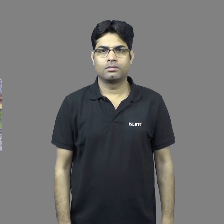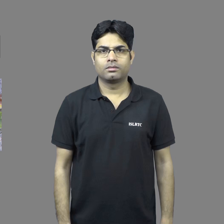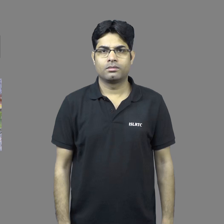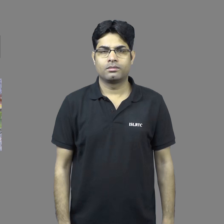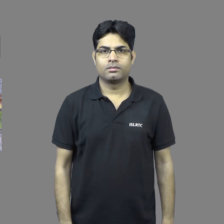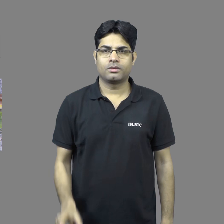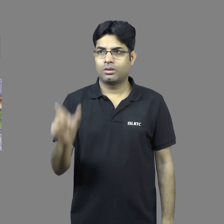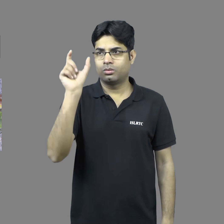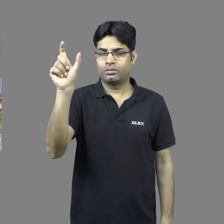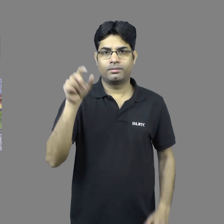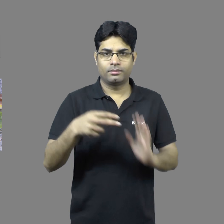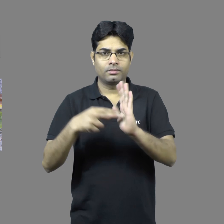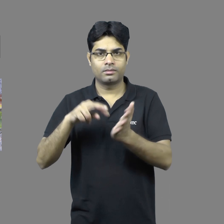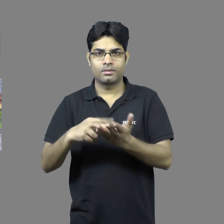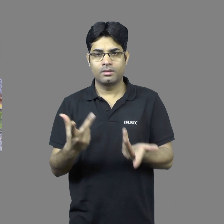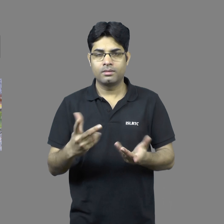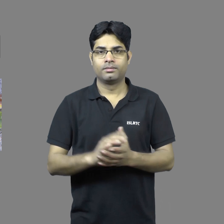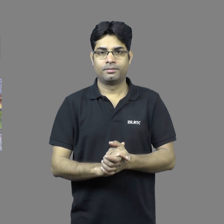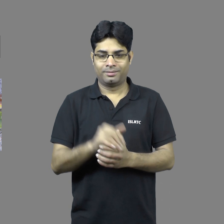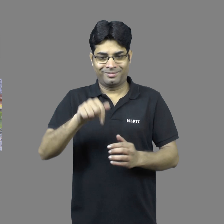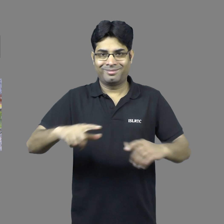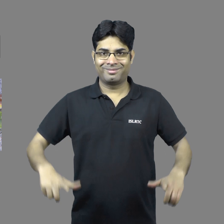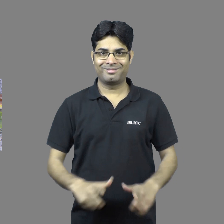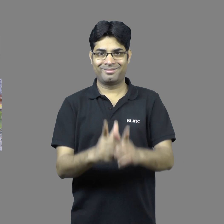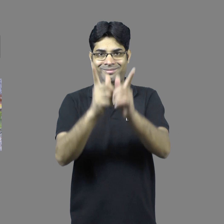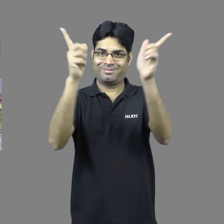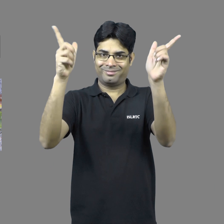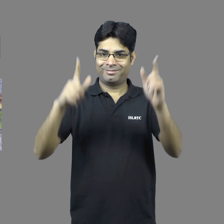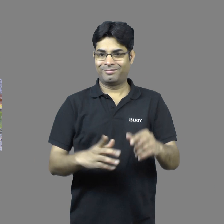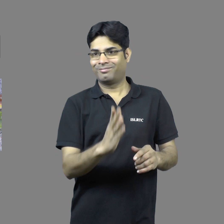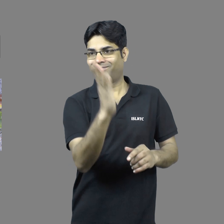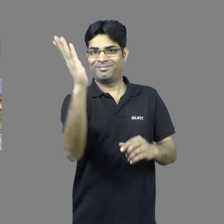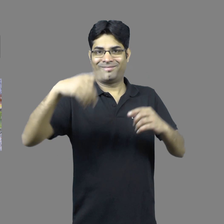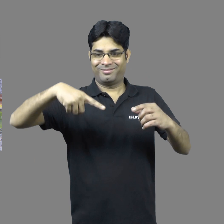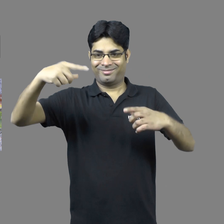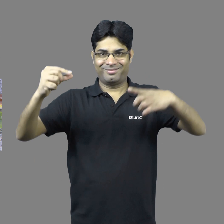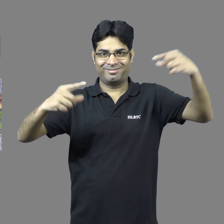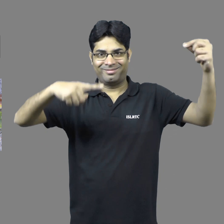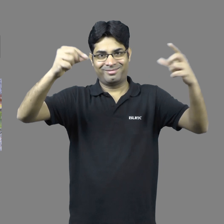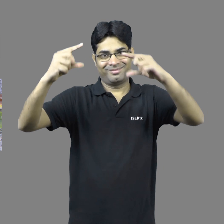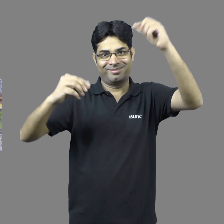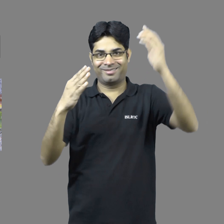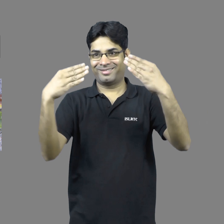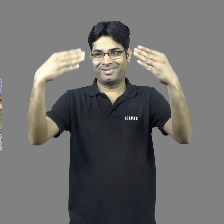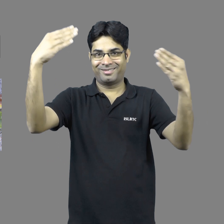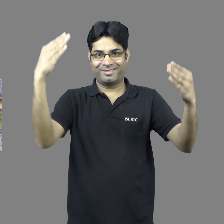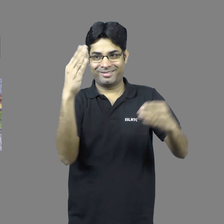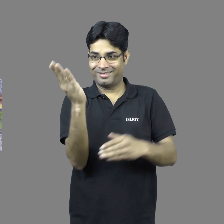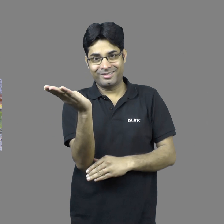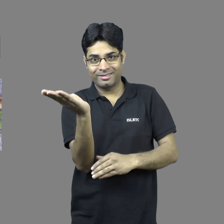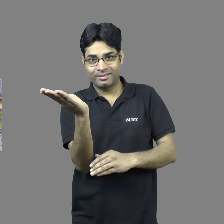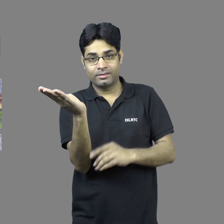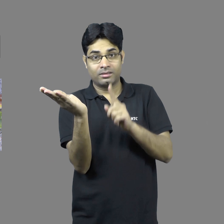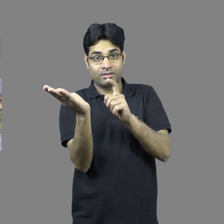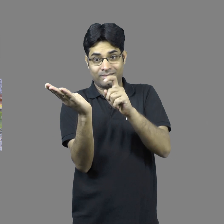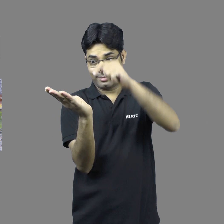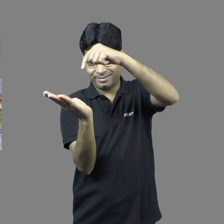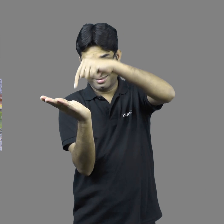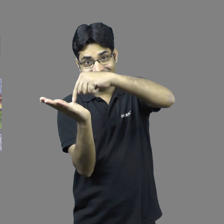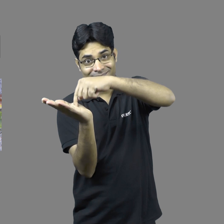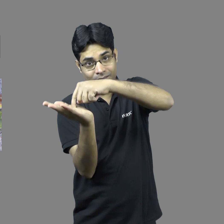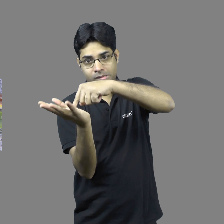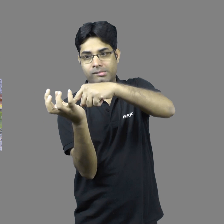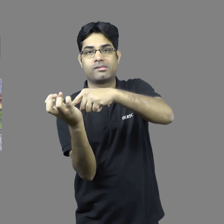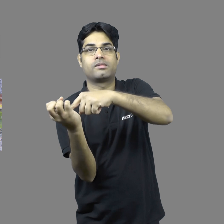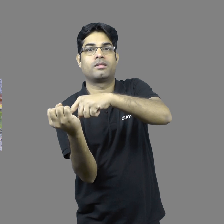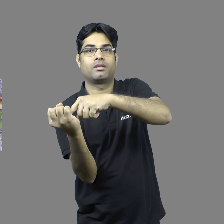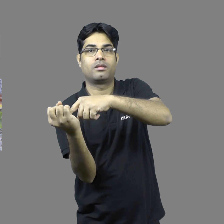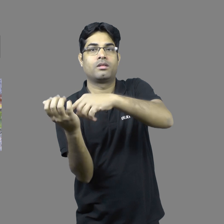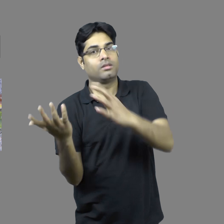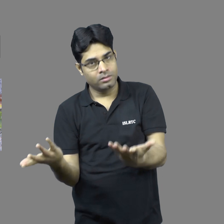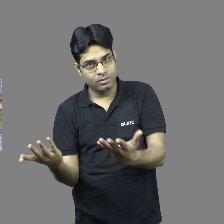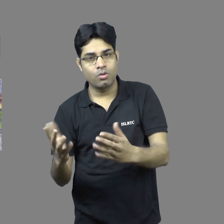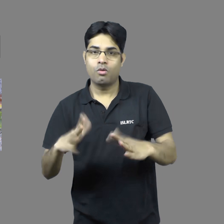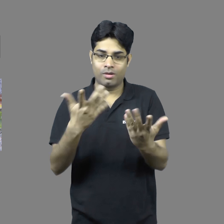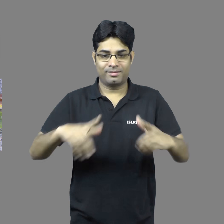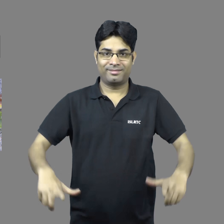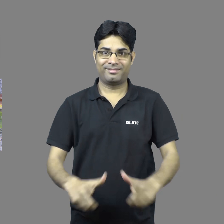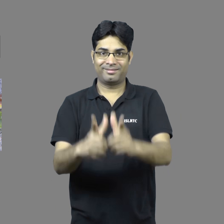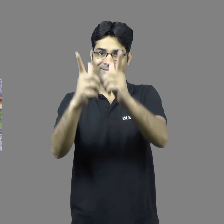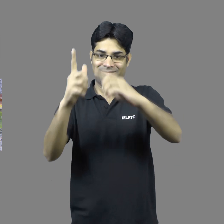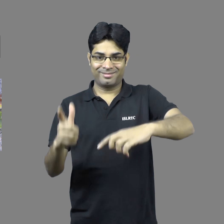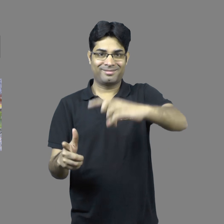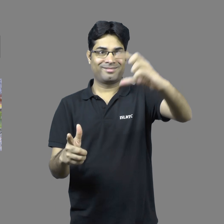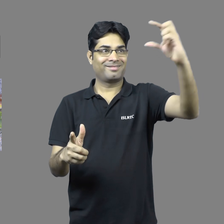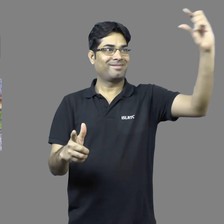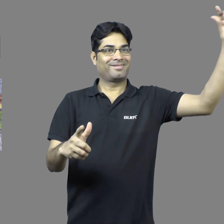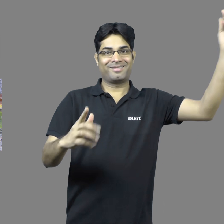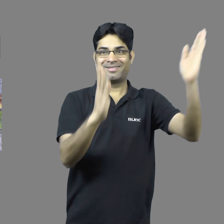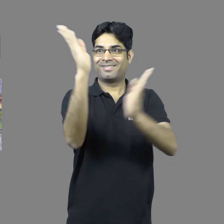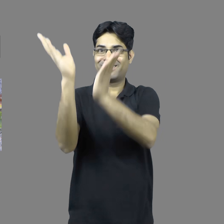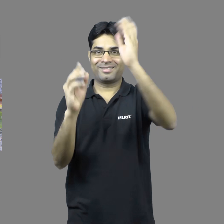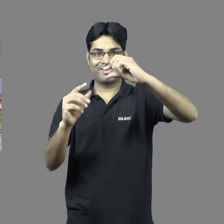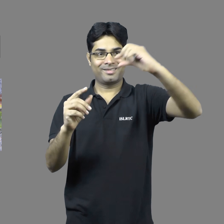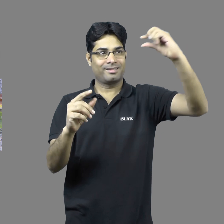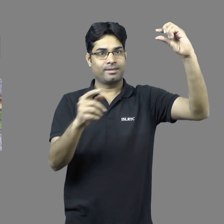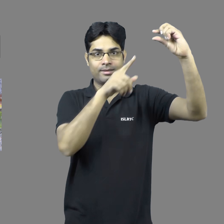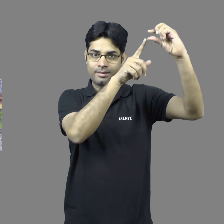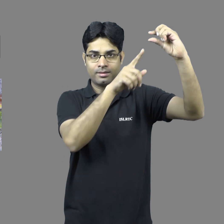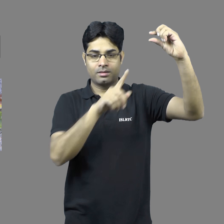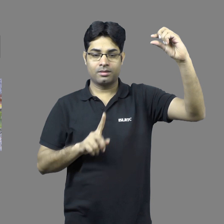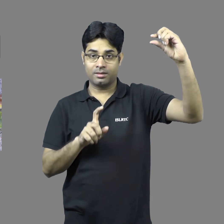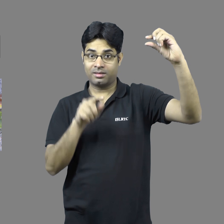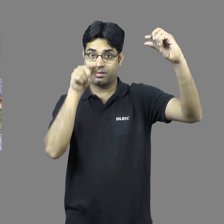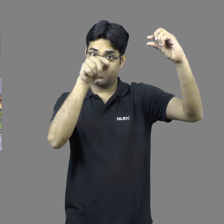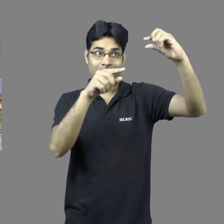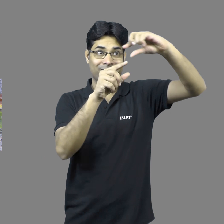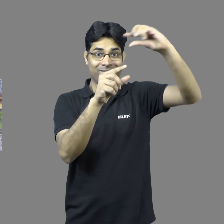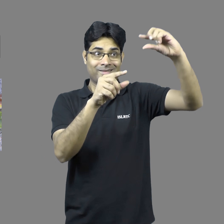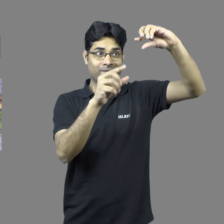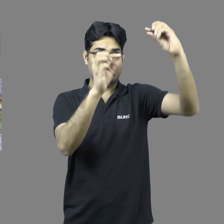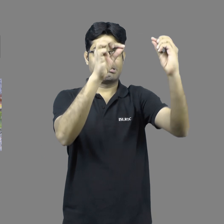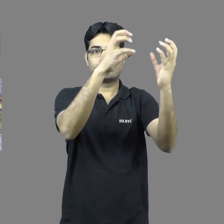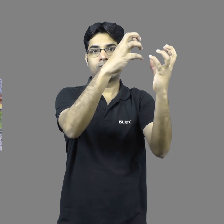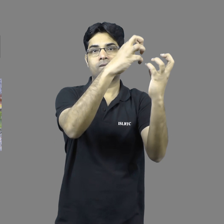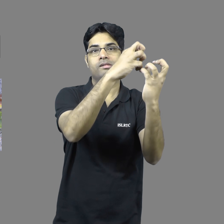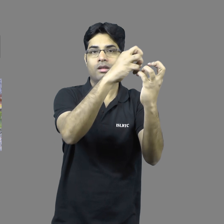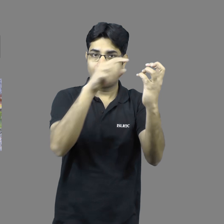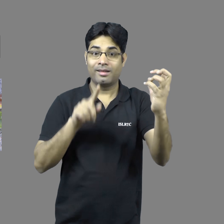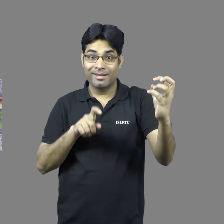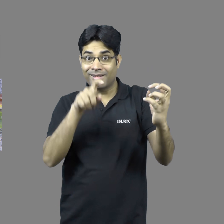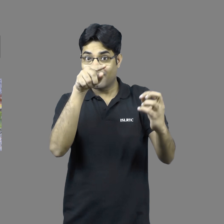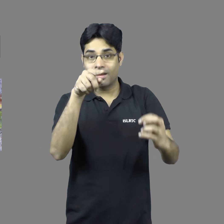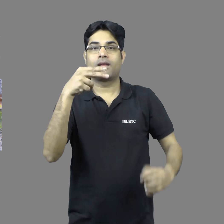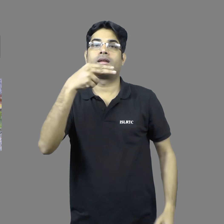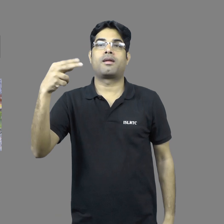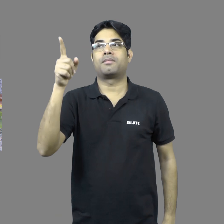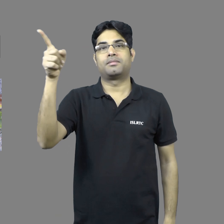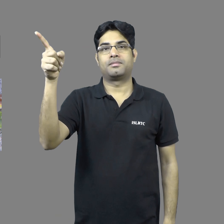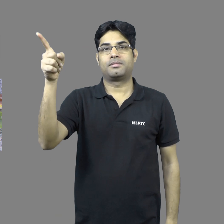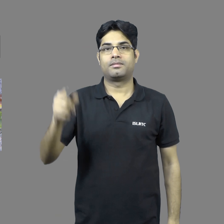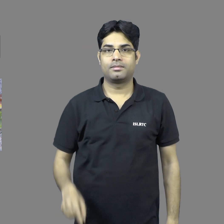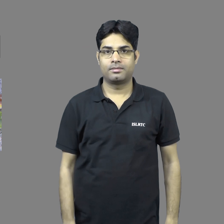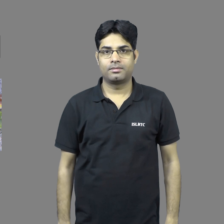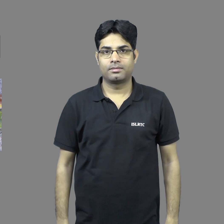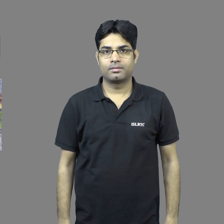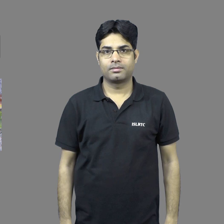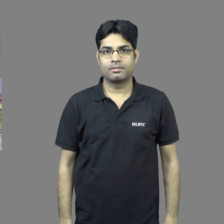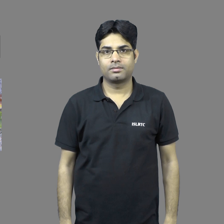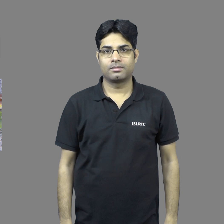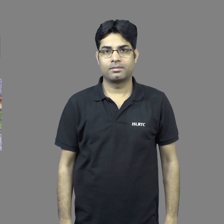Ditylenchus